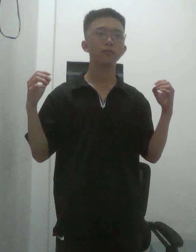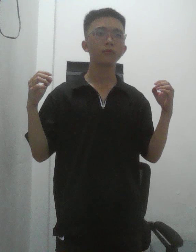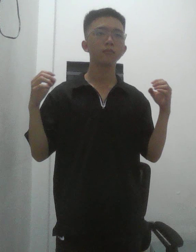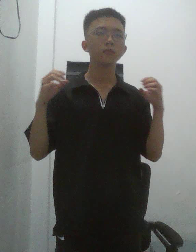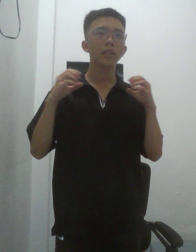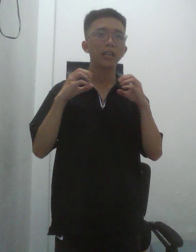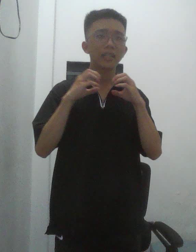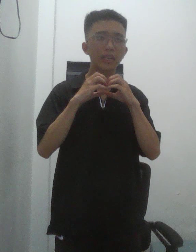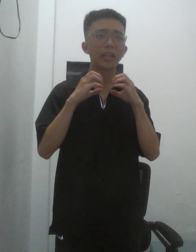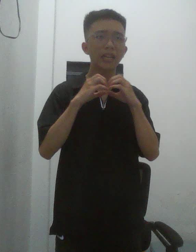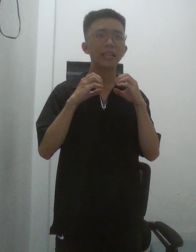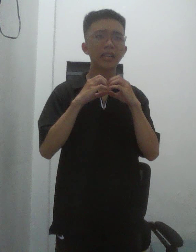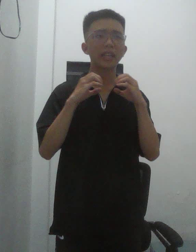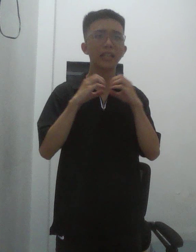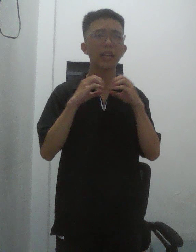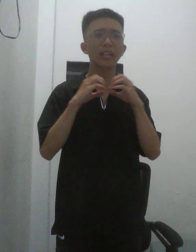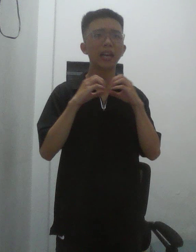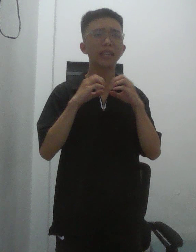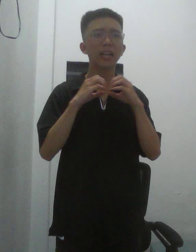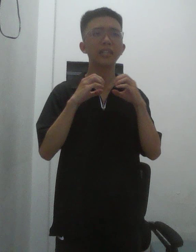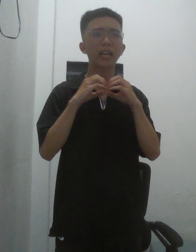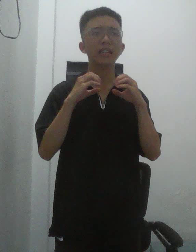cai nhau